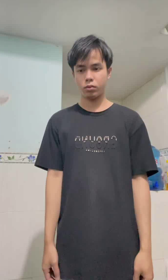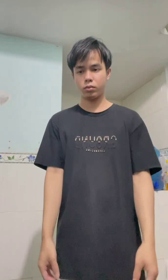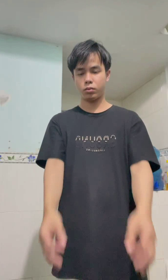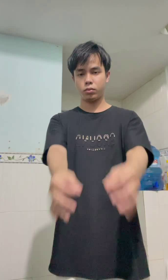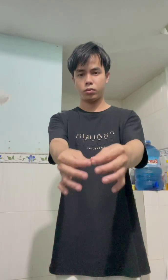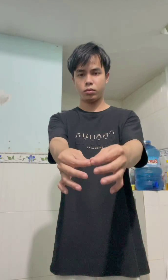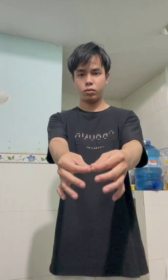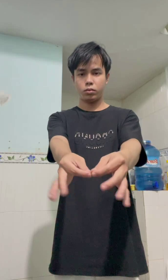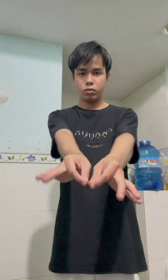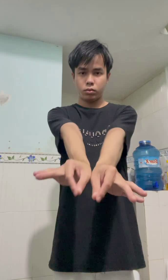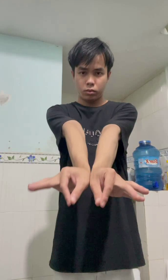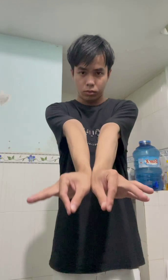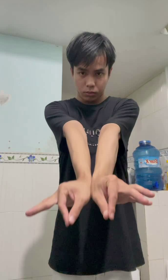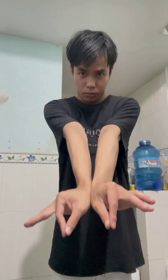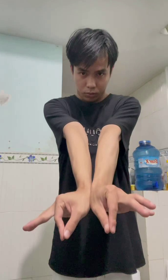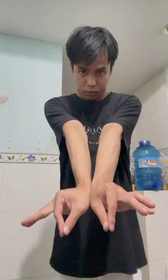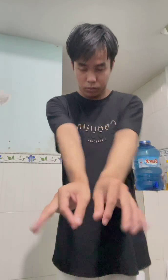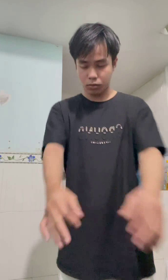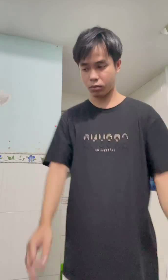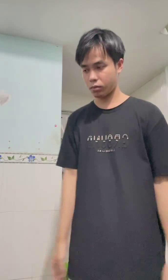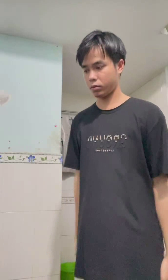cai gi